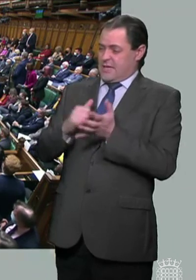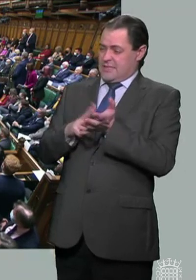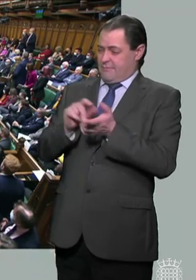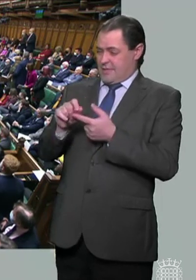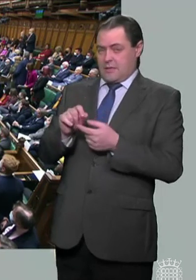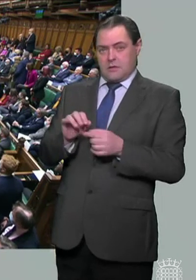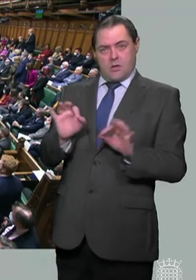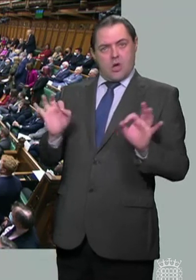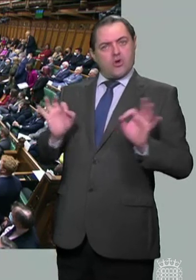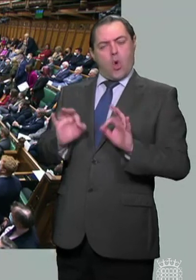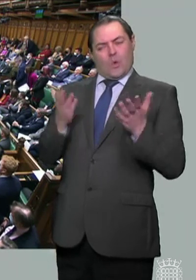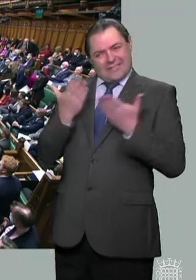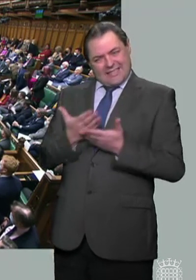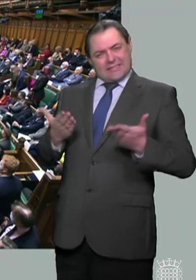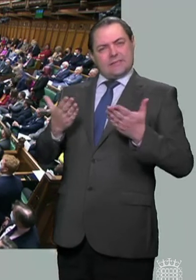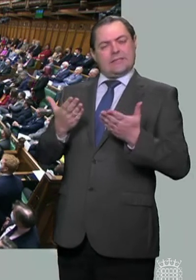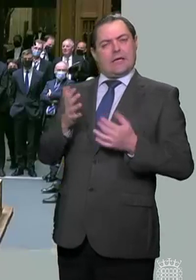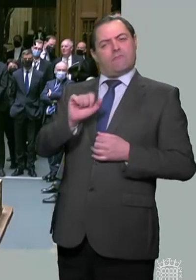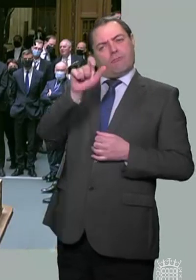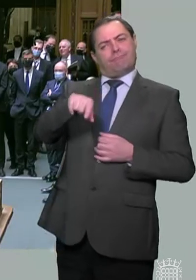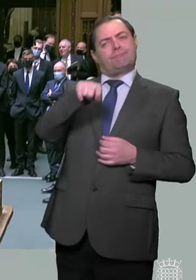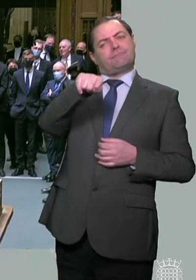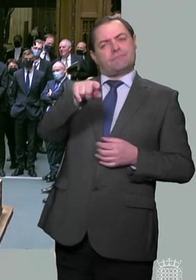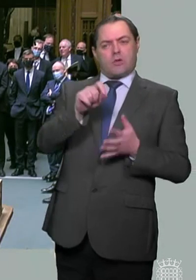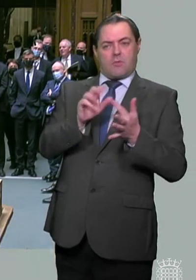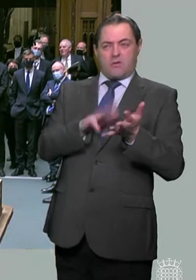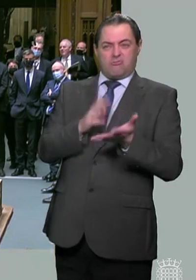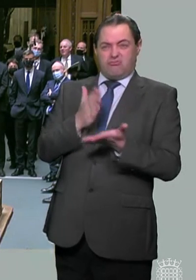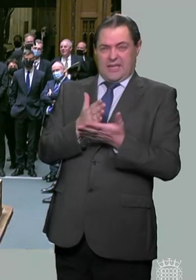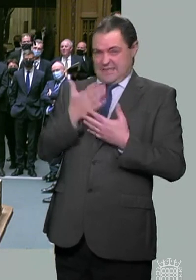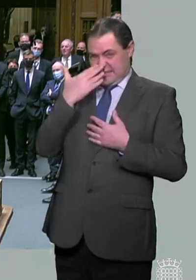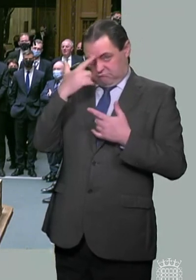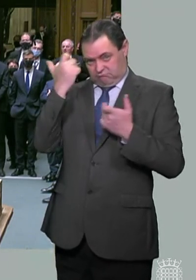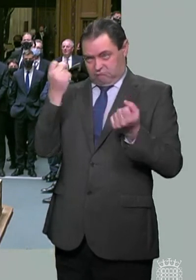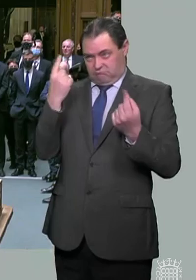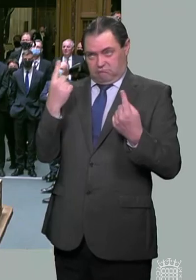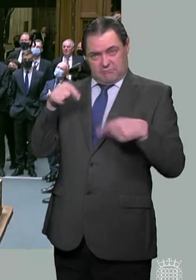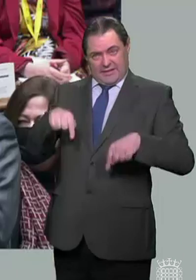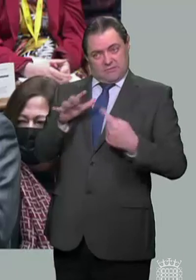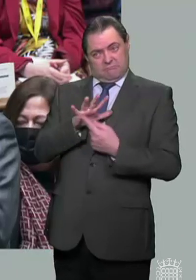No dignity from a Prime Minister who quite simply just does not get it.